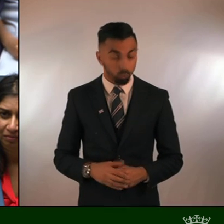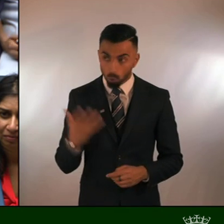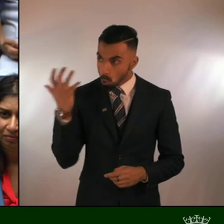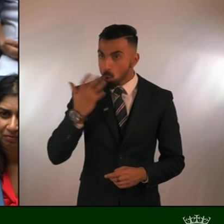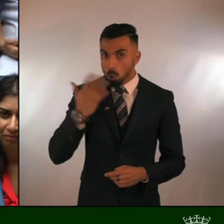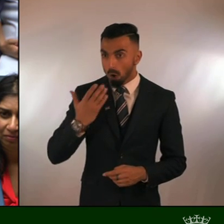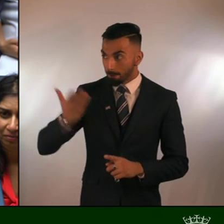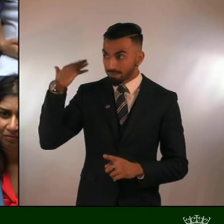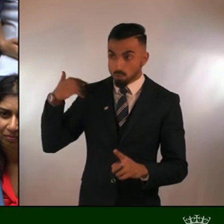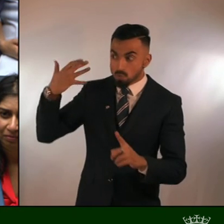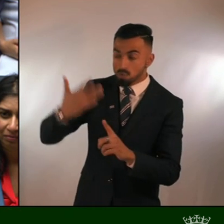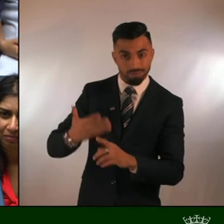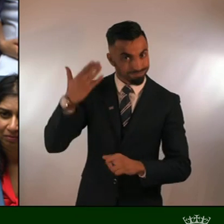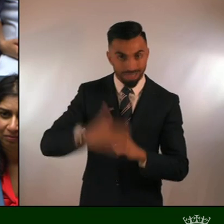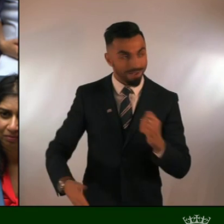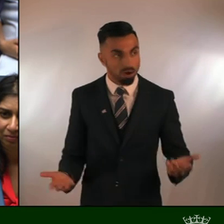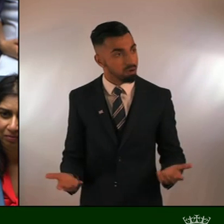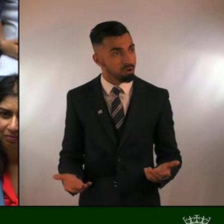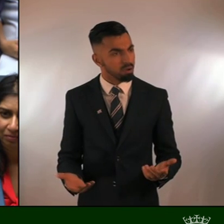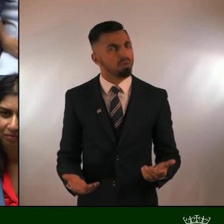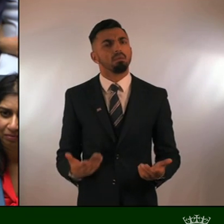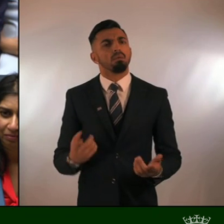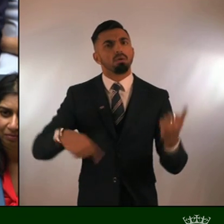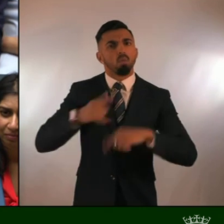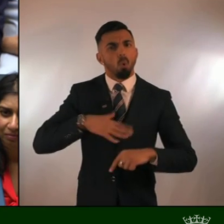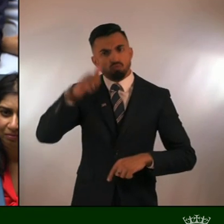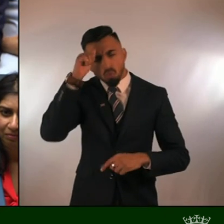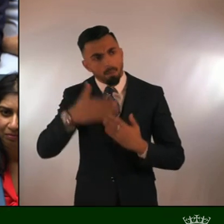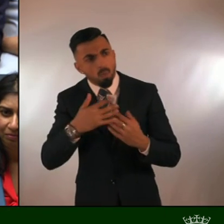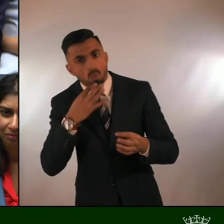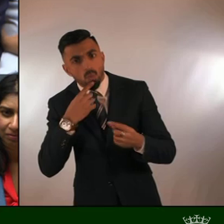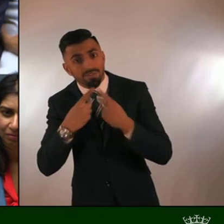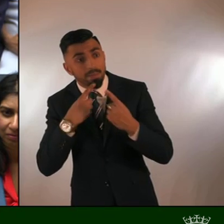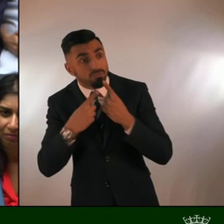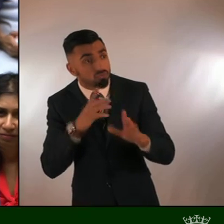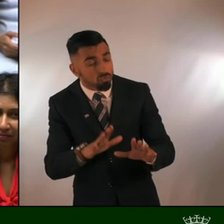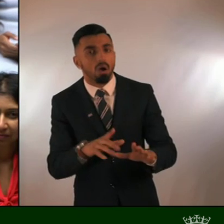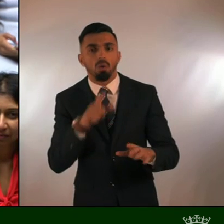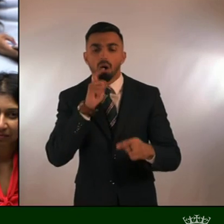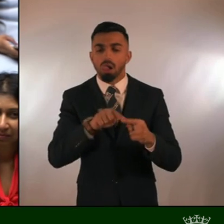Detailed allocations of our new investment in ideas will be set out at the spending review, but I can make some announcements today.